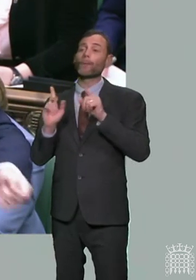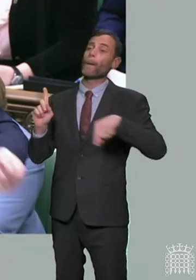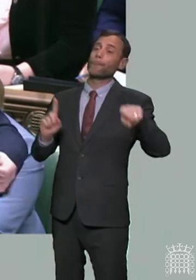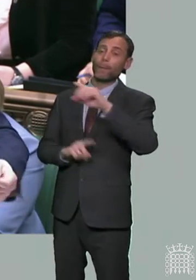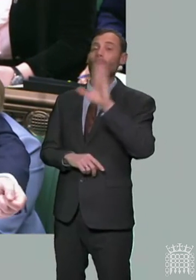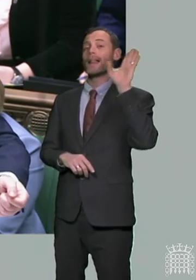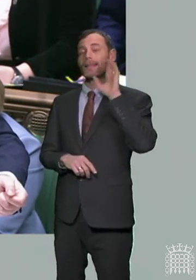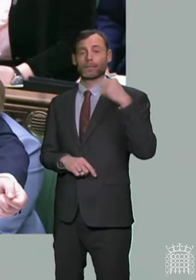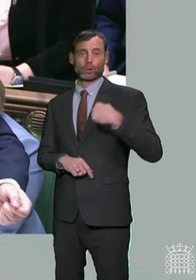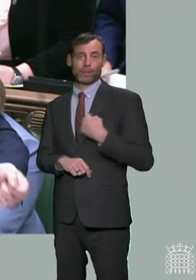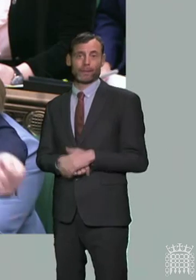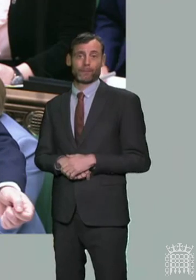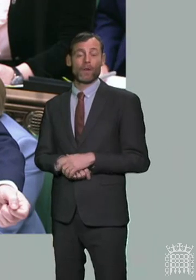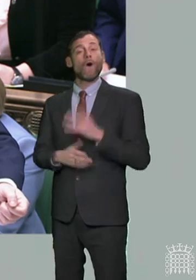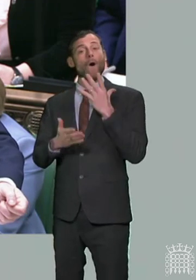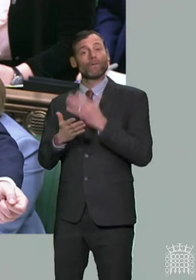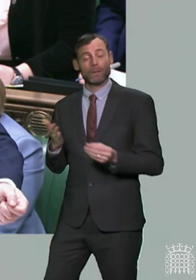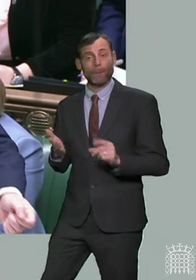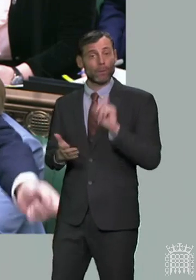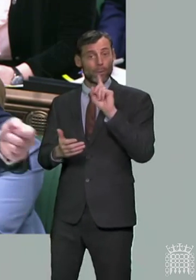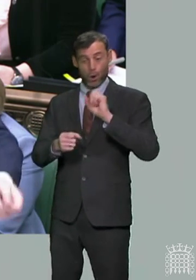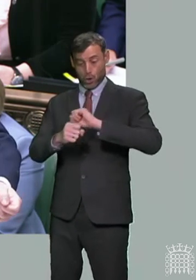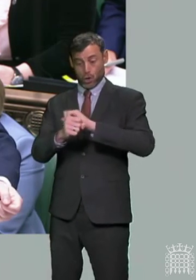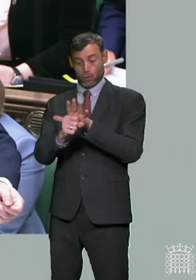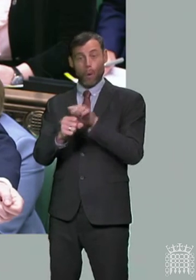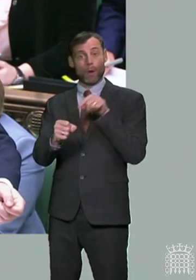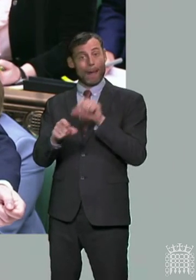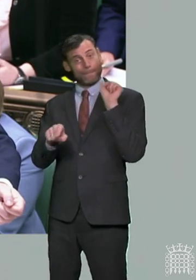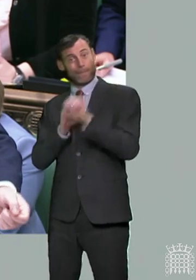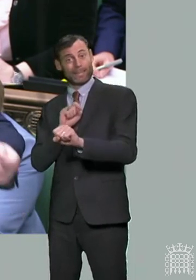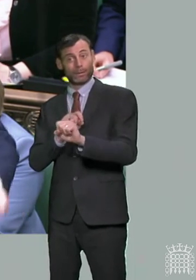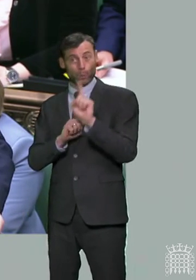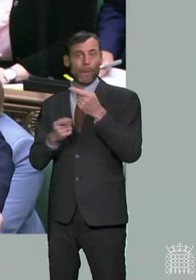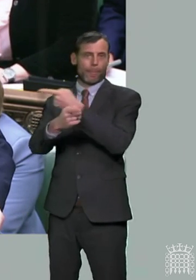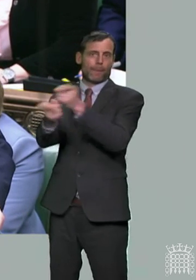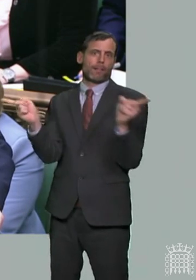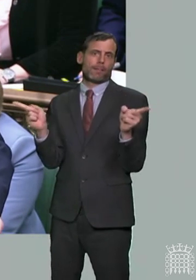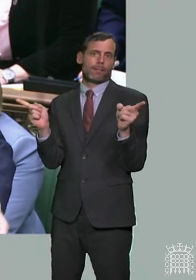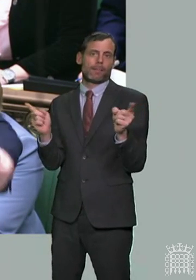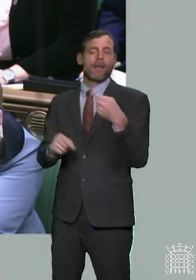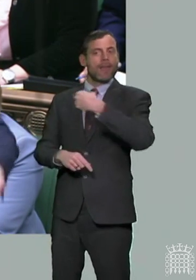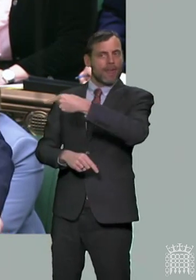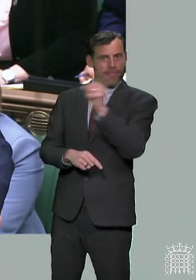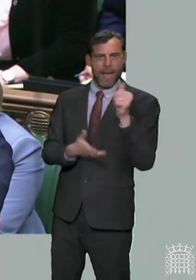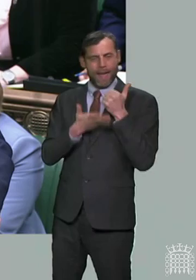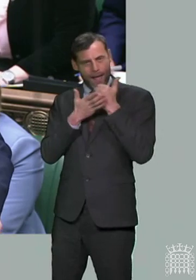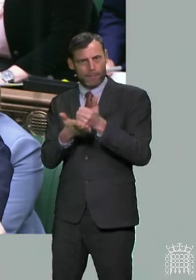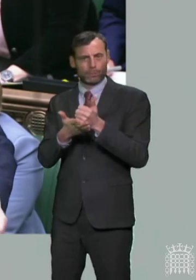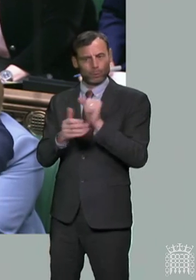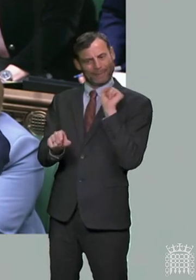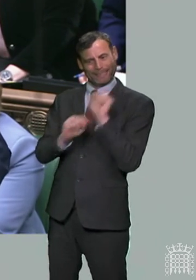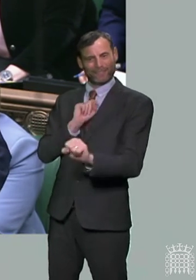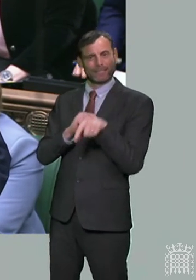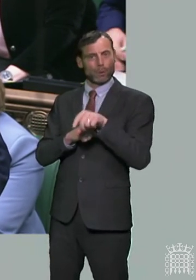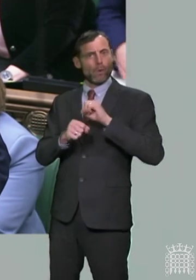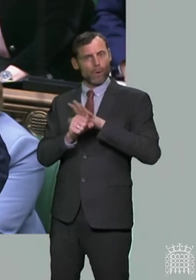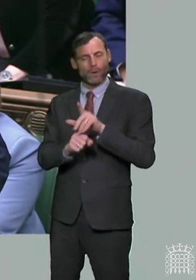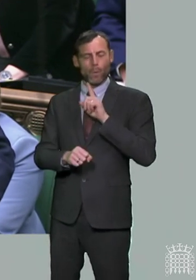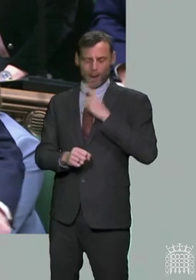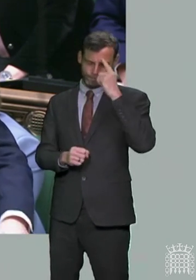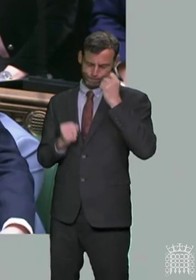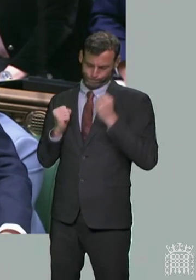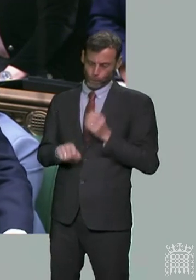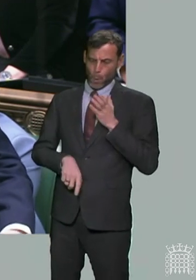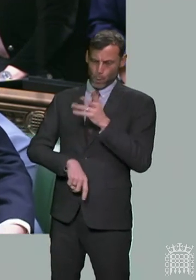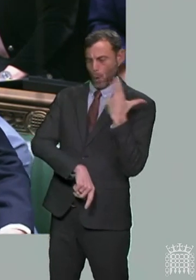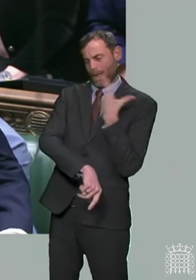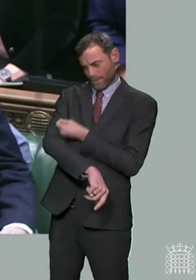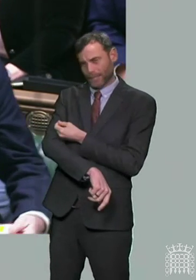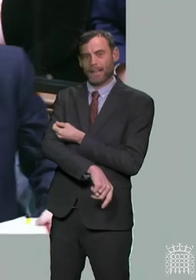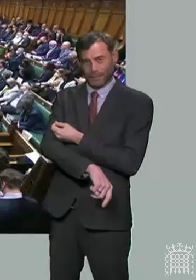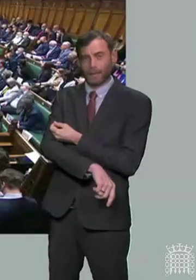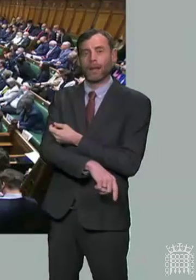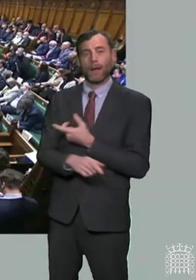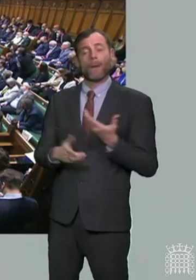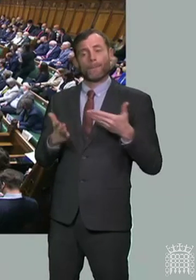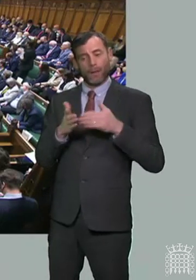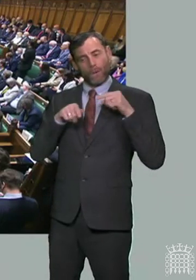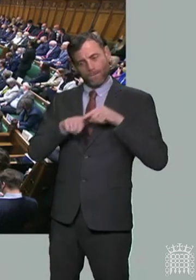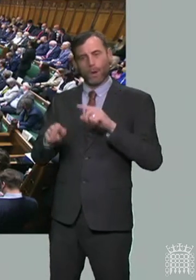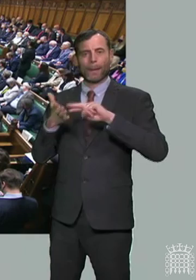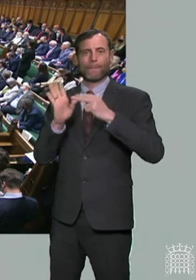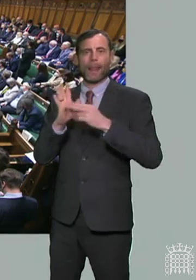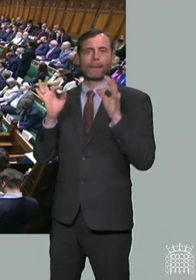They have beaten covid so far. They have helped to defeat covid so far with the steps that they have taken by getting vaccinated and implementing plan B, and I thank them.